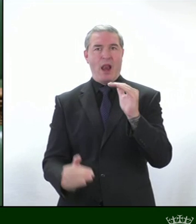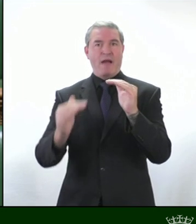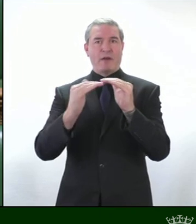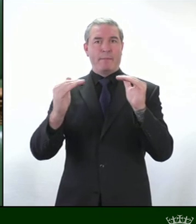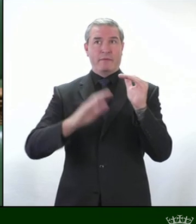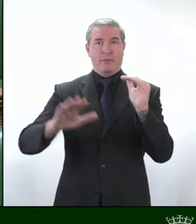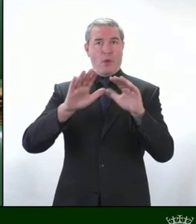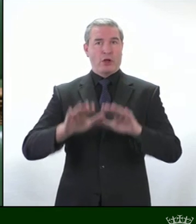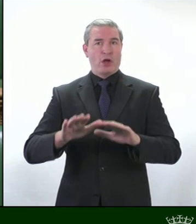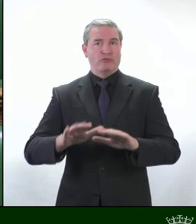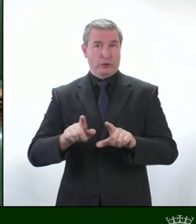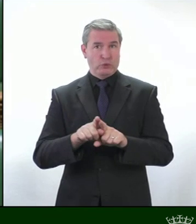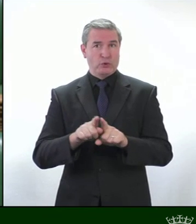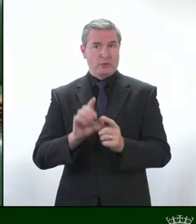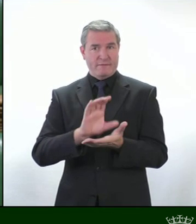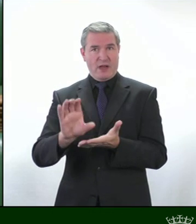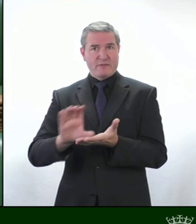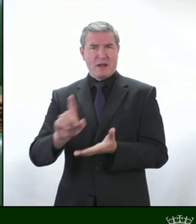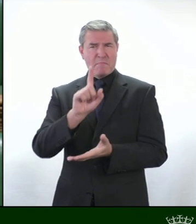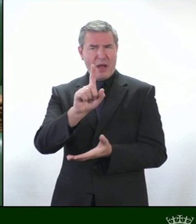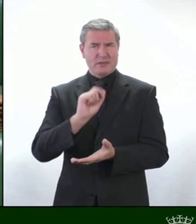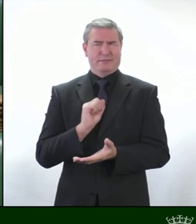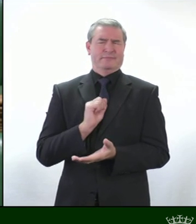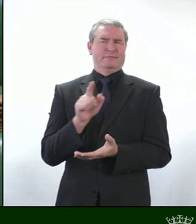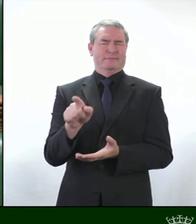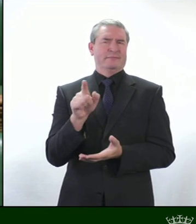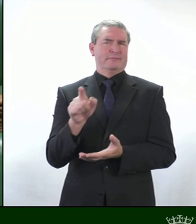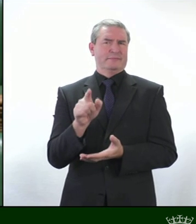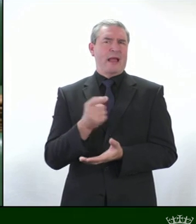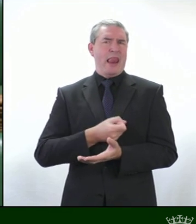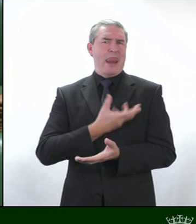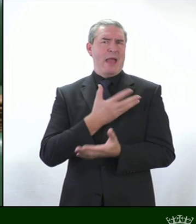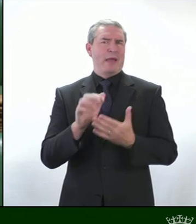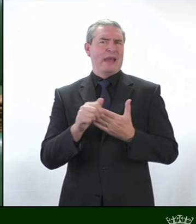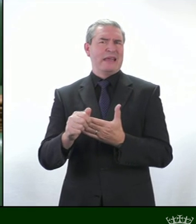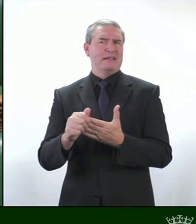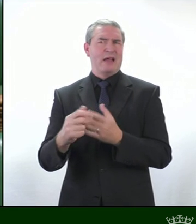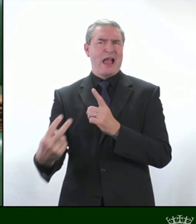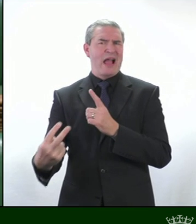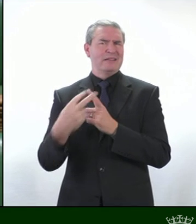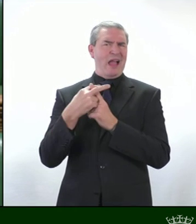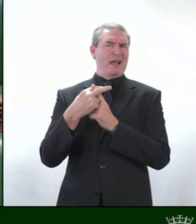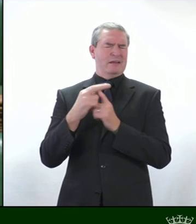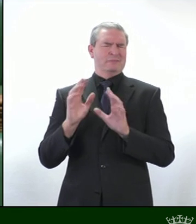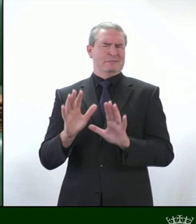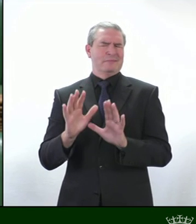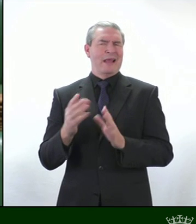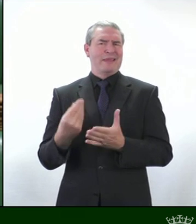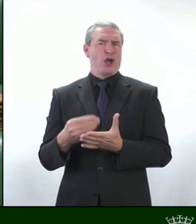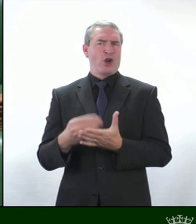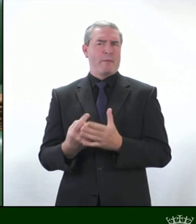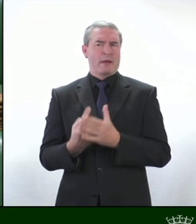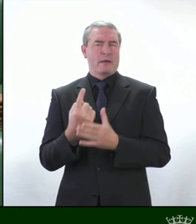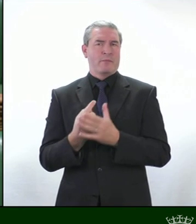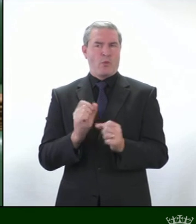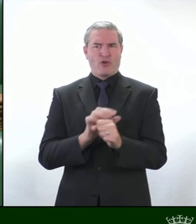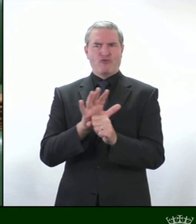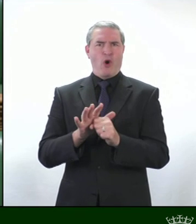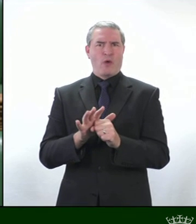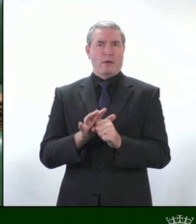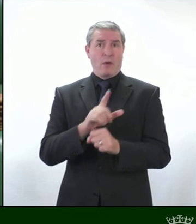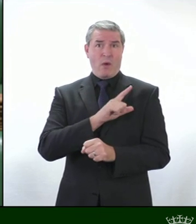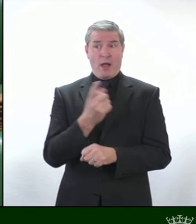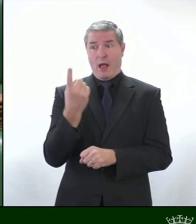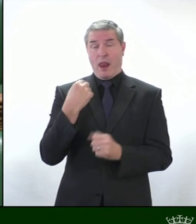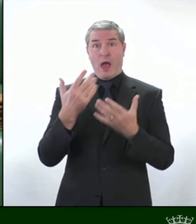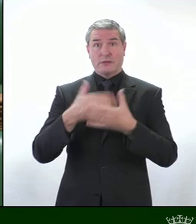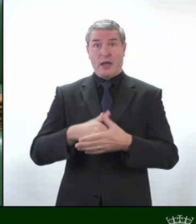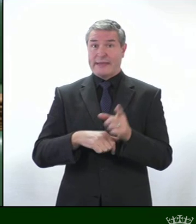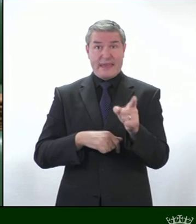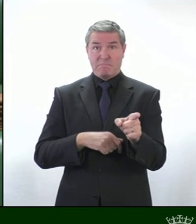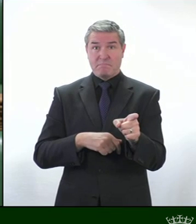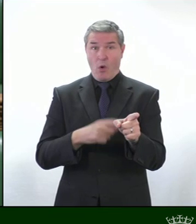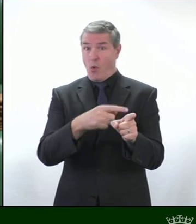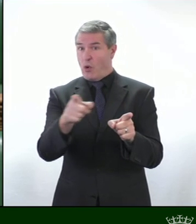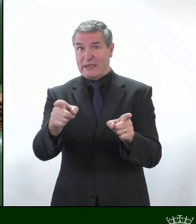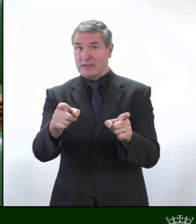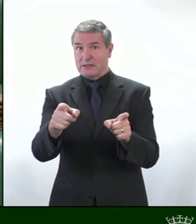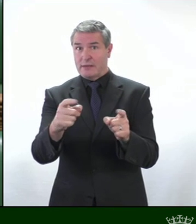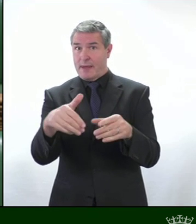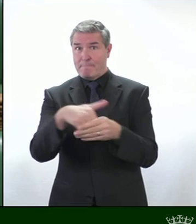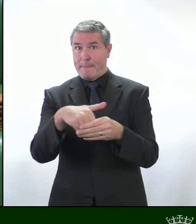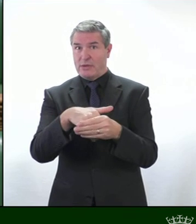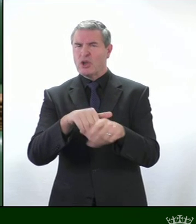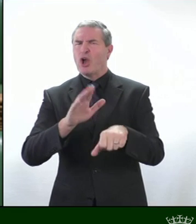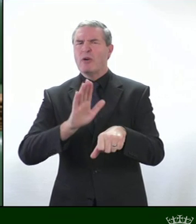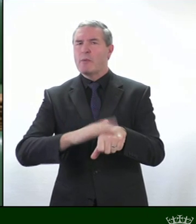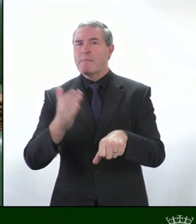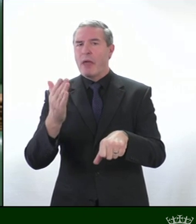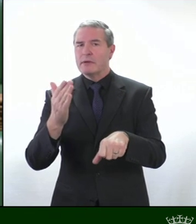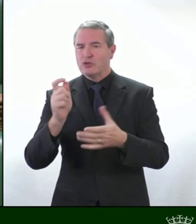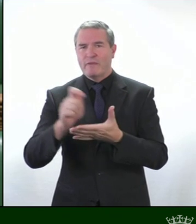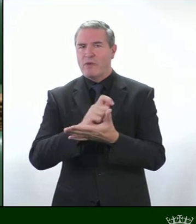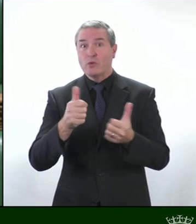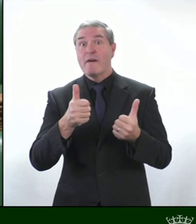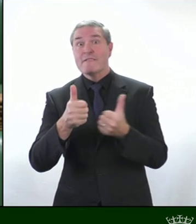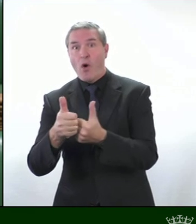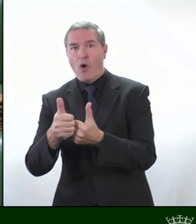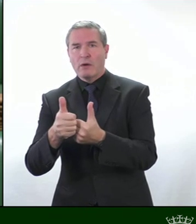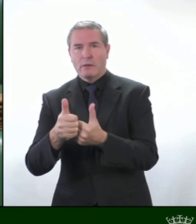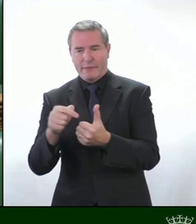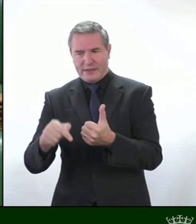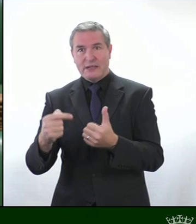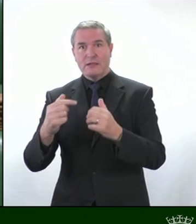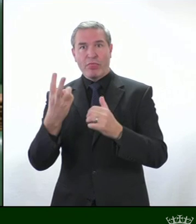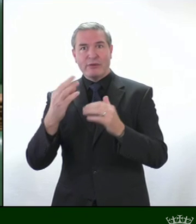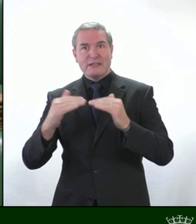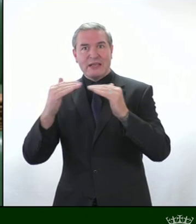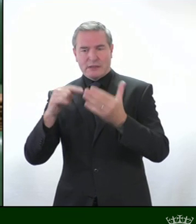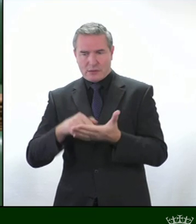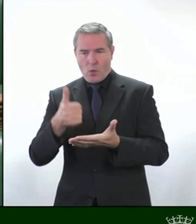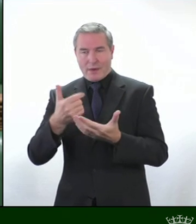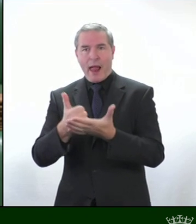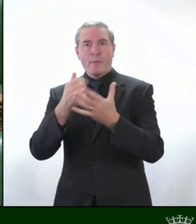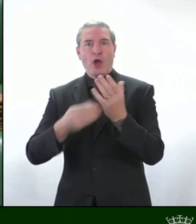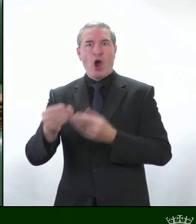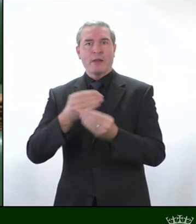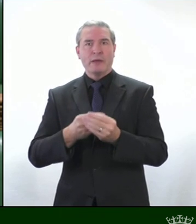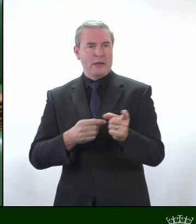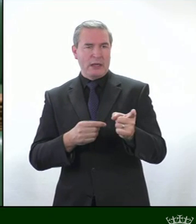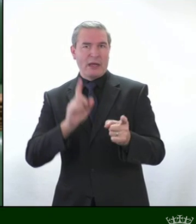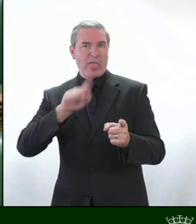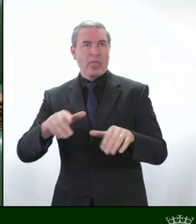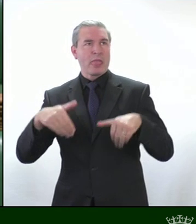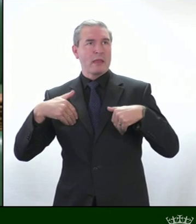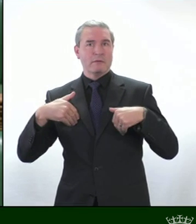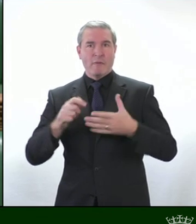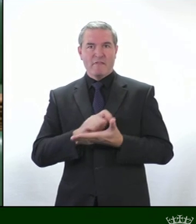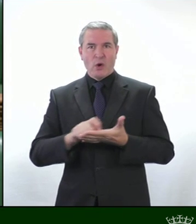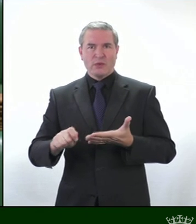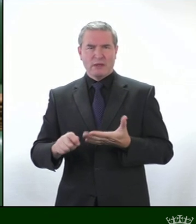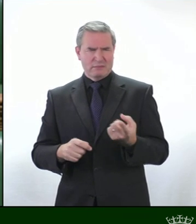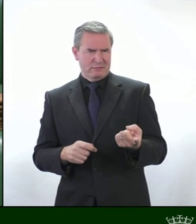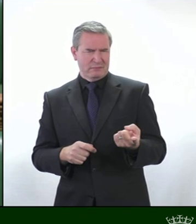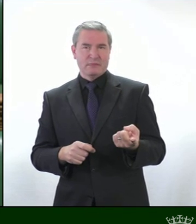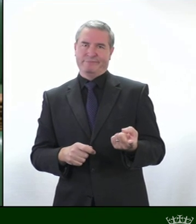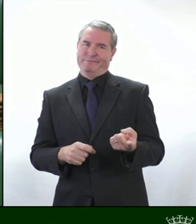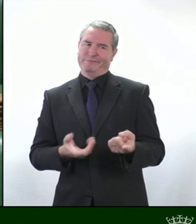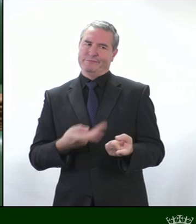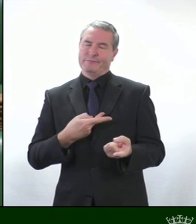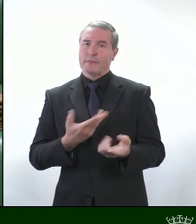But I must say that I think it is a bit much that the right hon. and learned Gentleman should attack the economic consequences of the fight against coronavirus when last night neither he nor his troops could be bothered to vote for measures—sensible, balanced measures—that would open up the economy and allow businesses to trade.